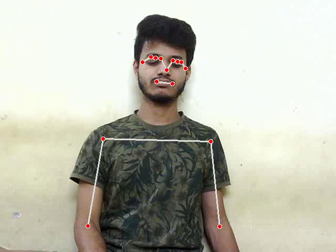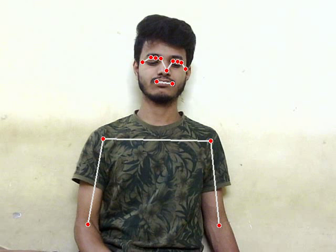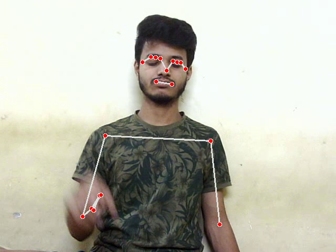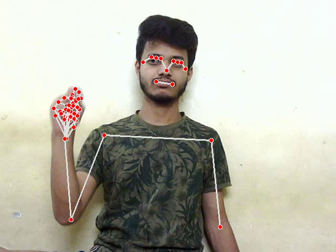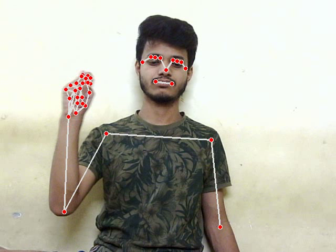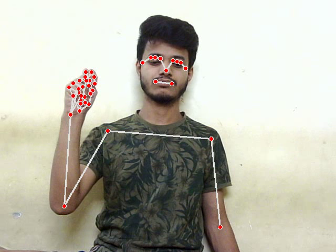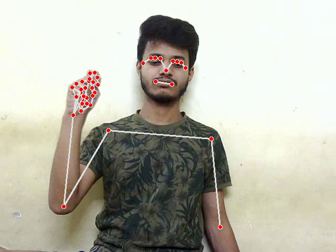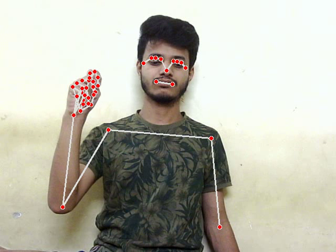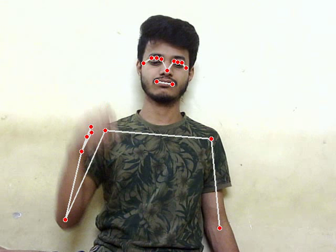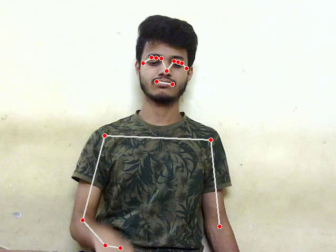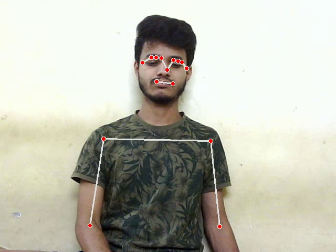bathroom